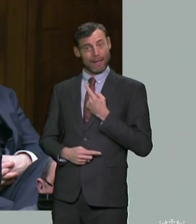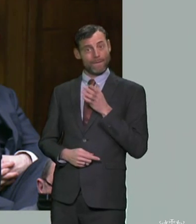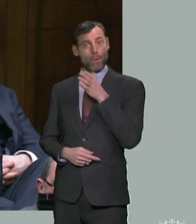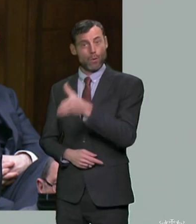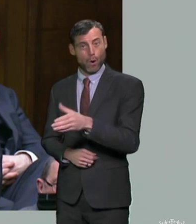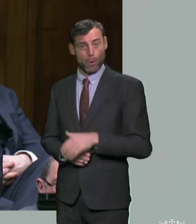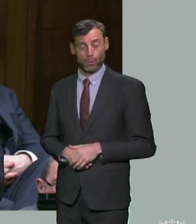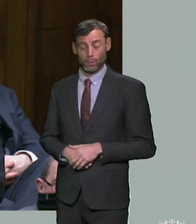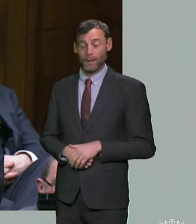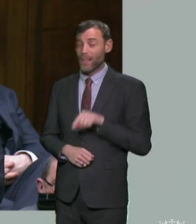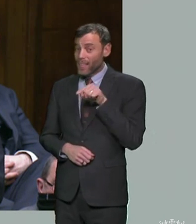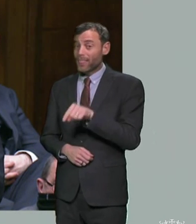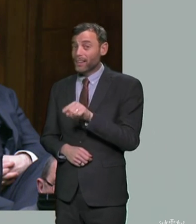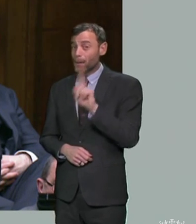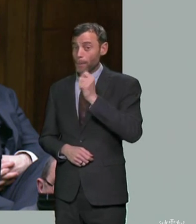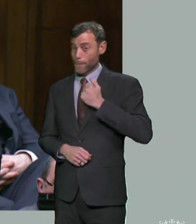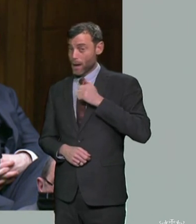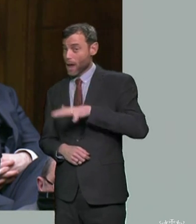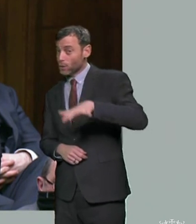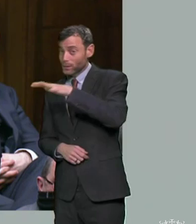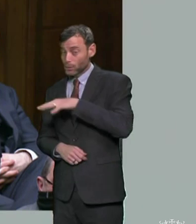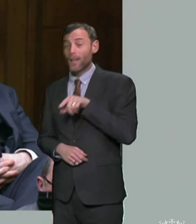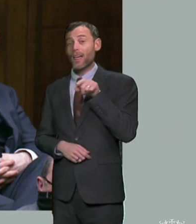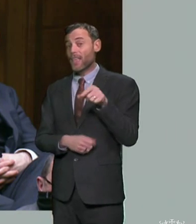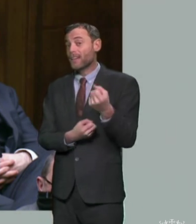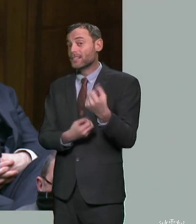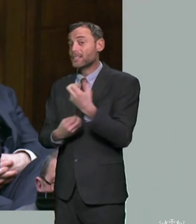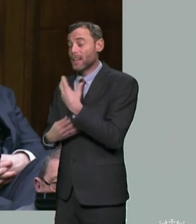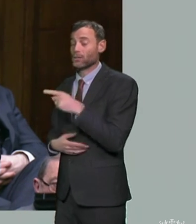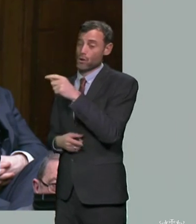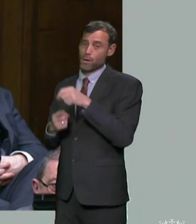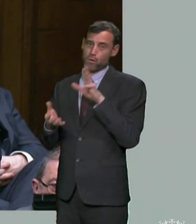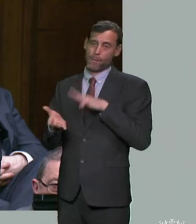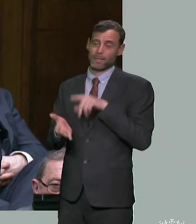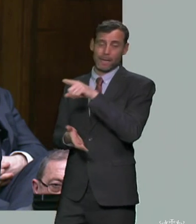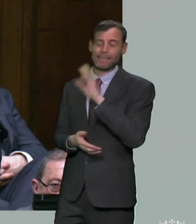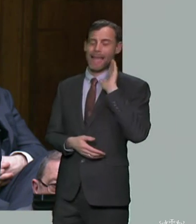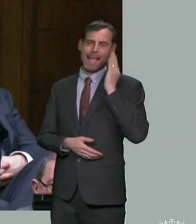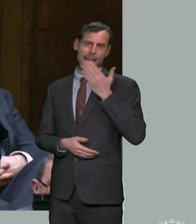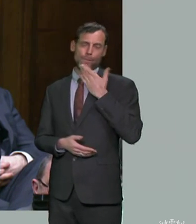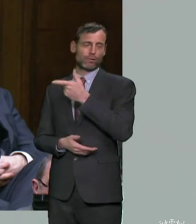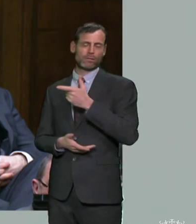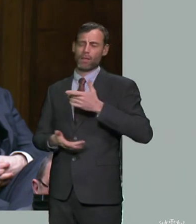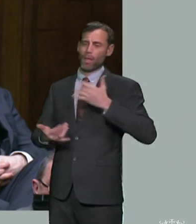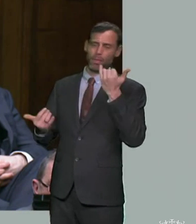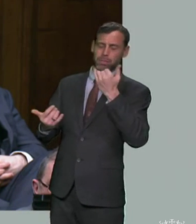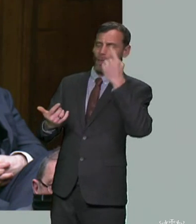In their words, not mine, the Prime Minister is a “charlatan”, a “hypocrite” and a “liar”.